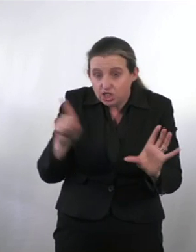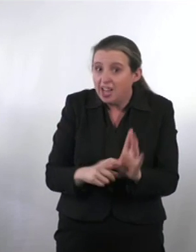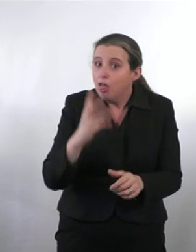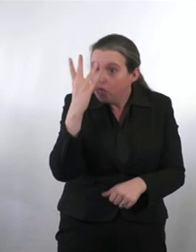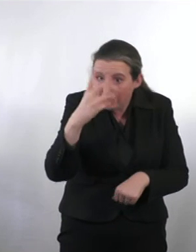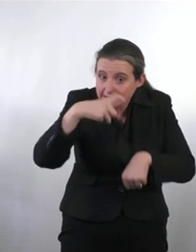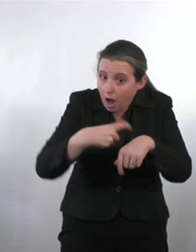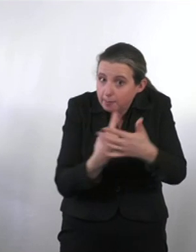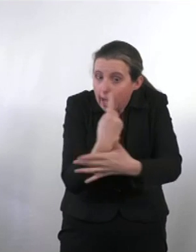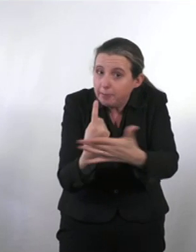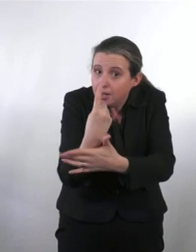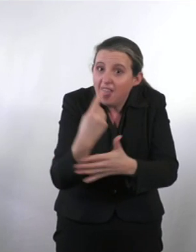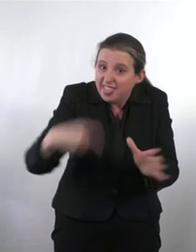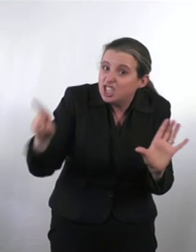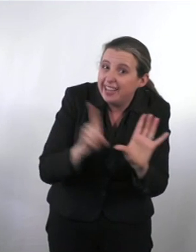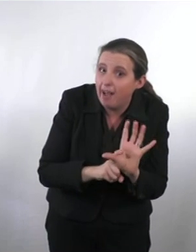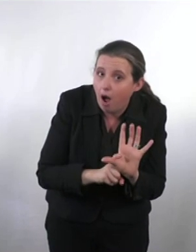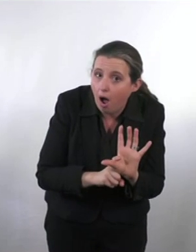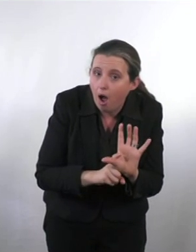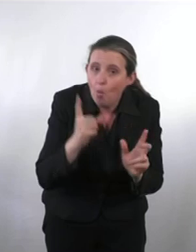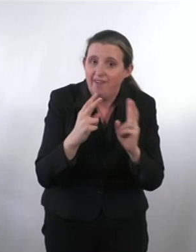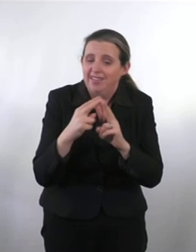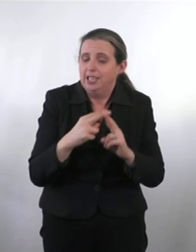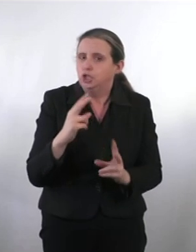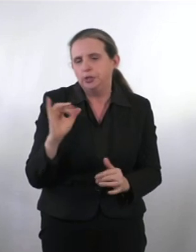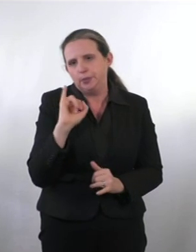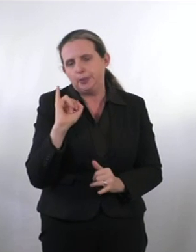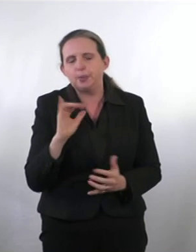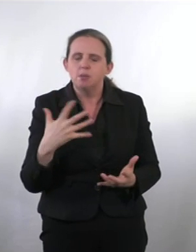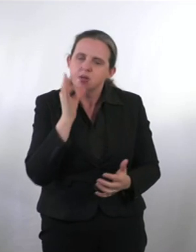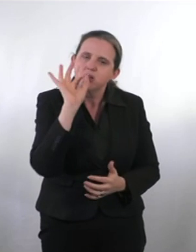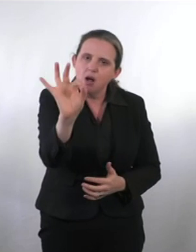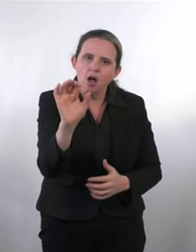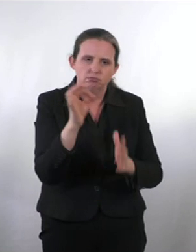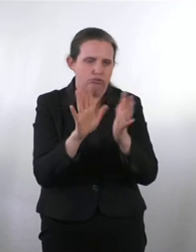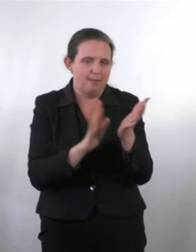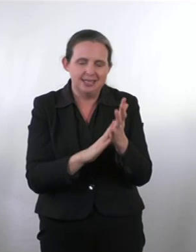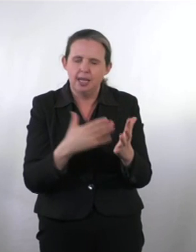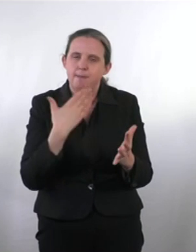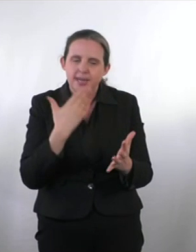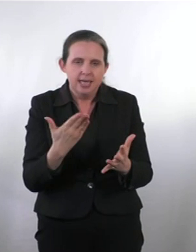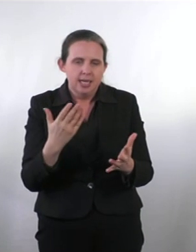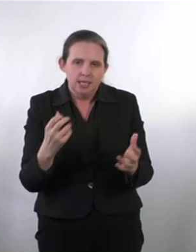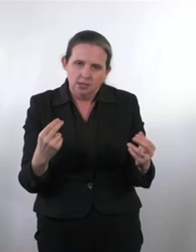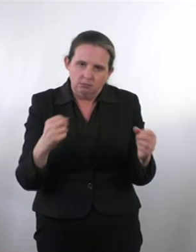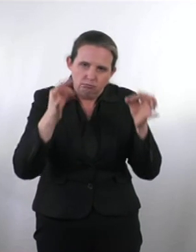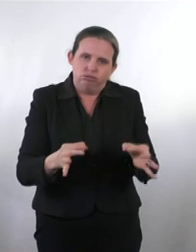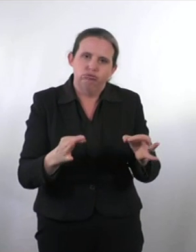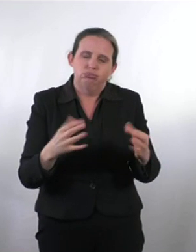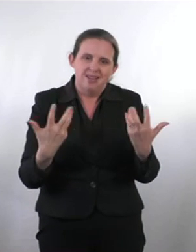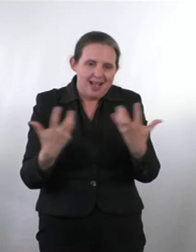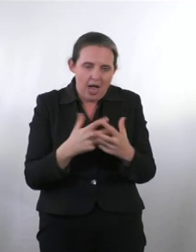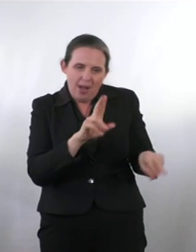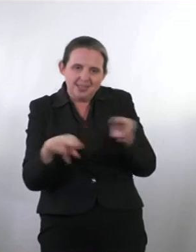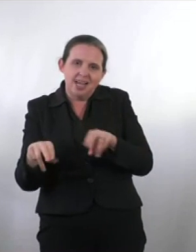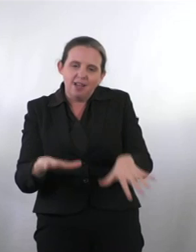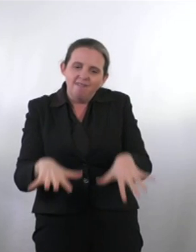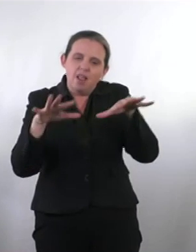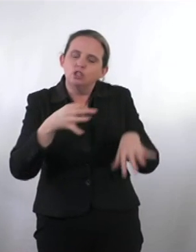With that in mind, will my right hon. Friend commit to seriously beefing up the way flood risk is assessed and treated as part of the planning process?